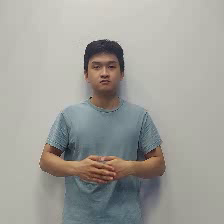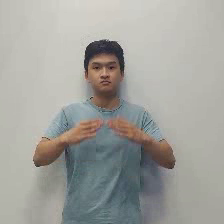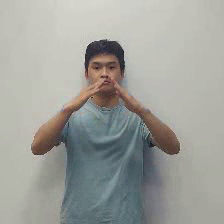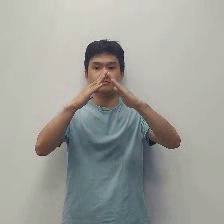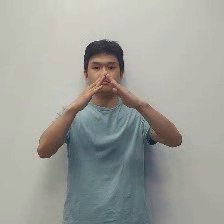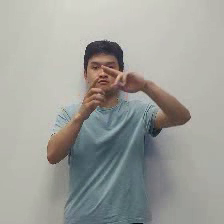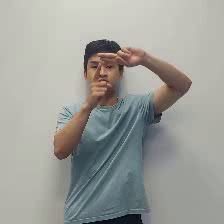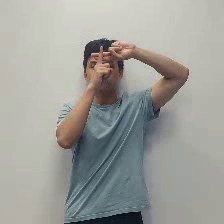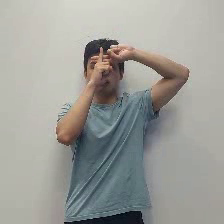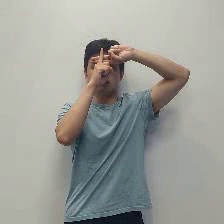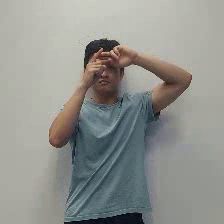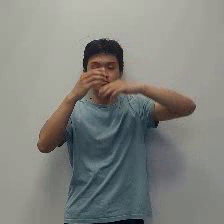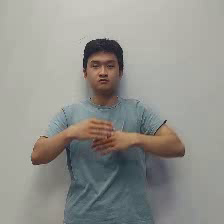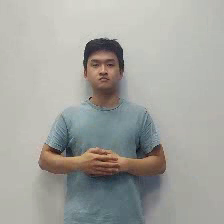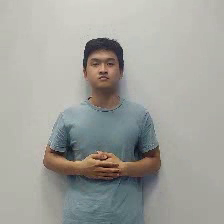Bệnh viện